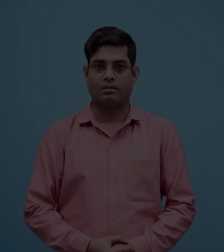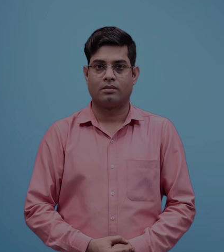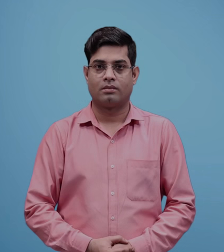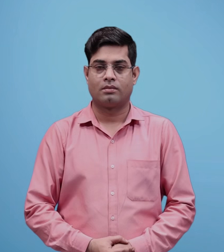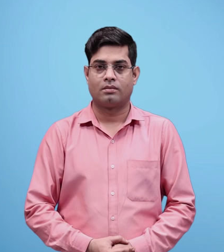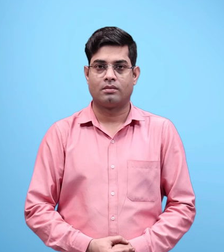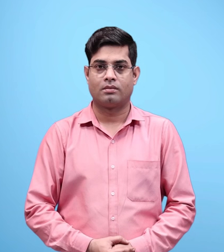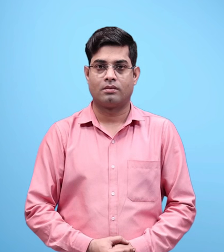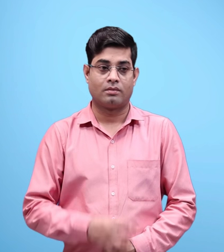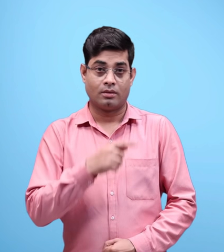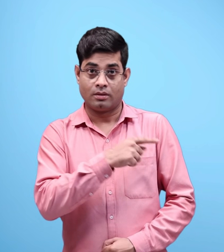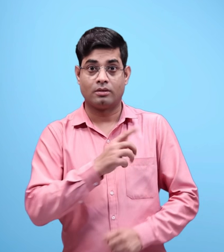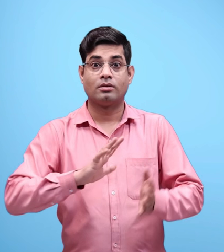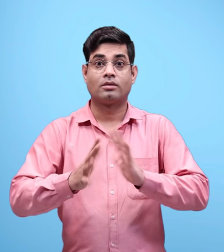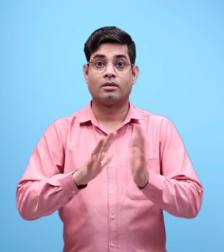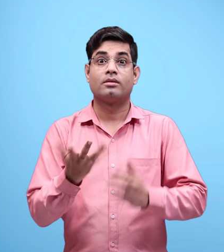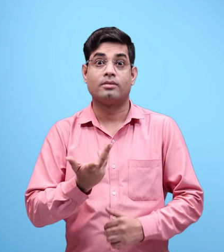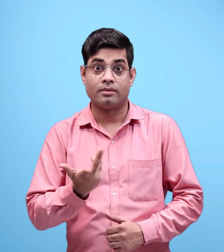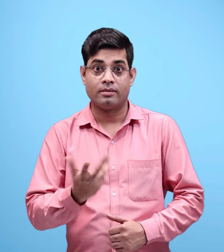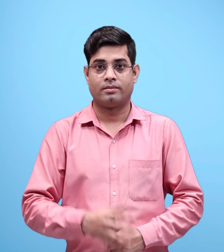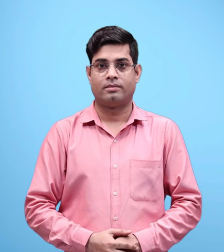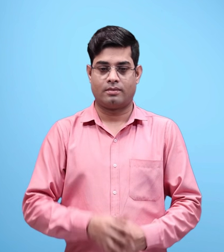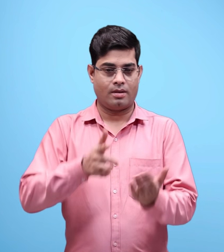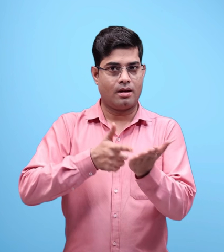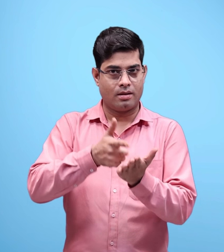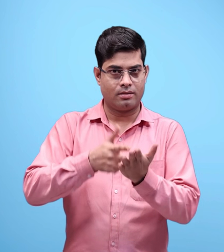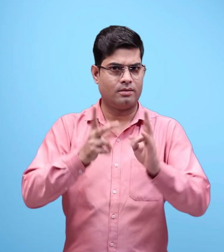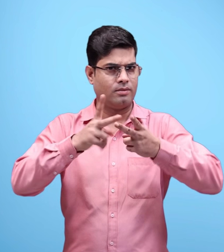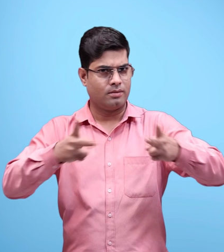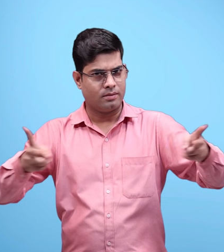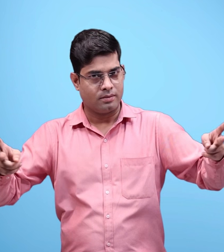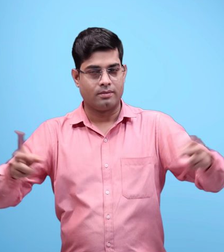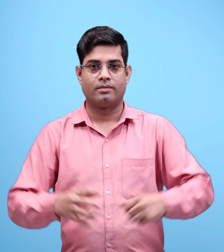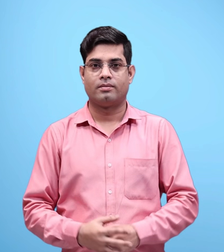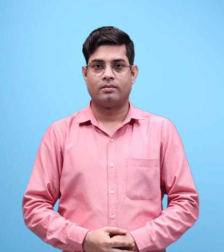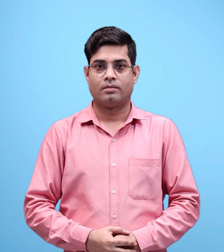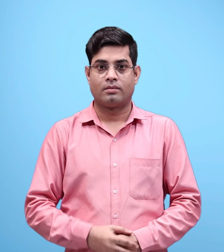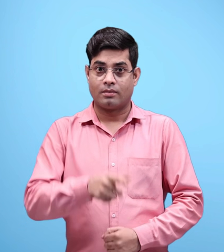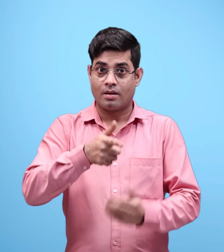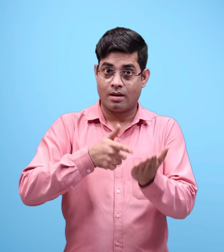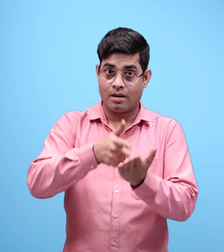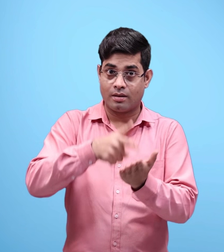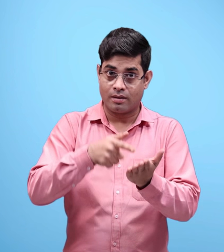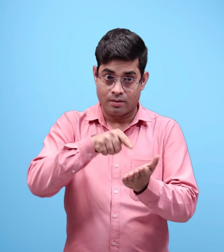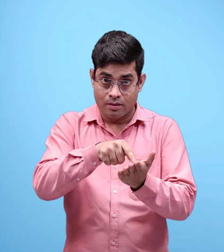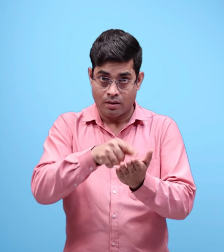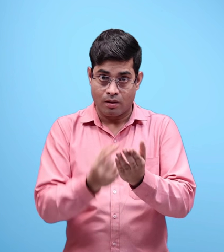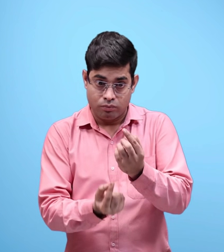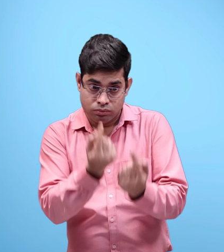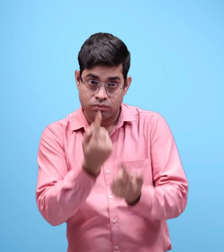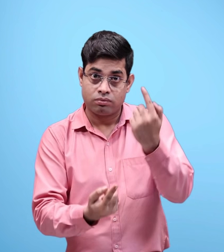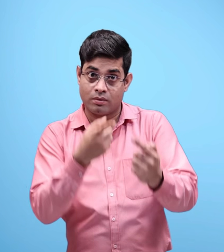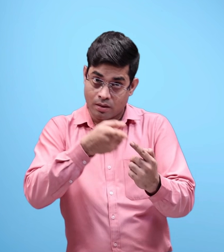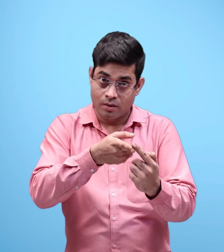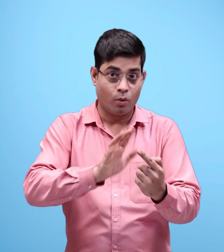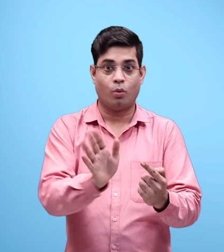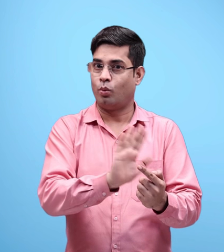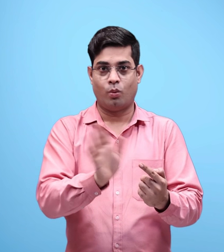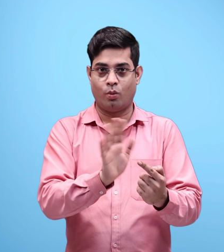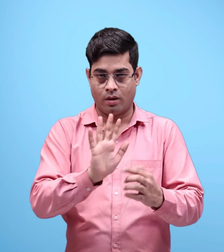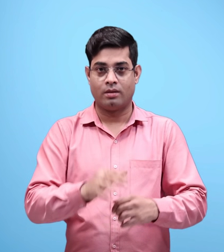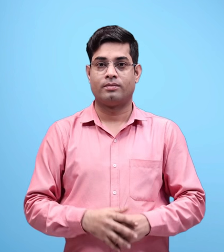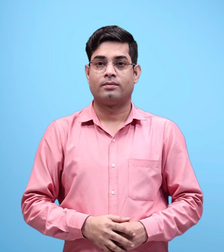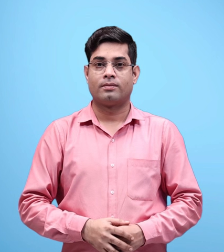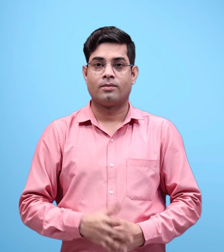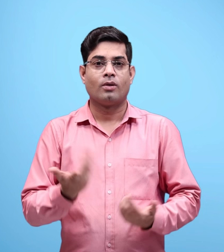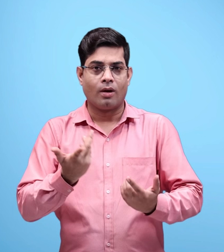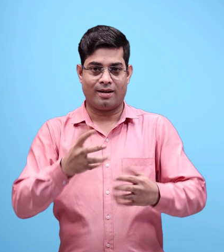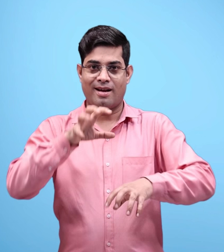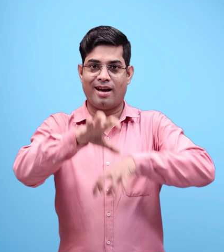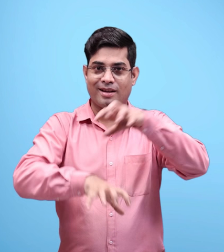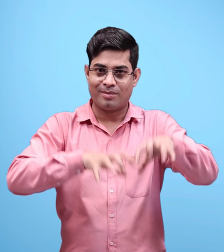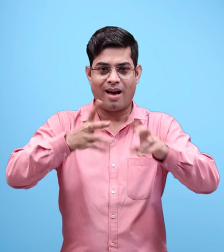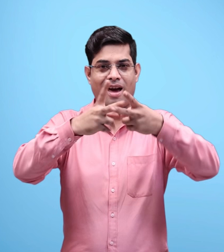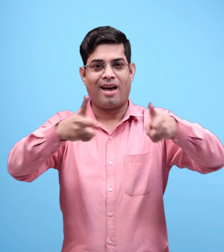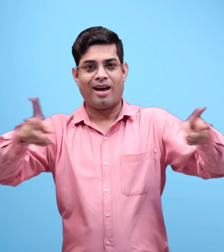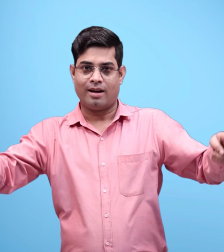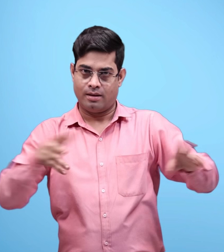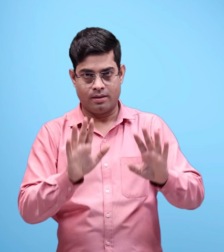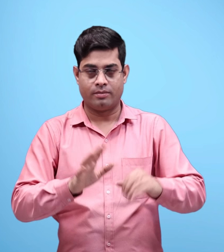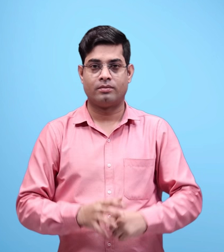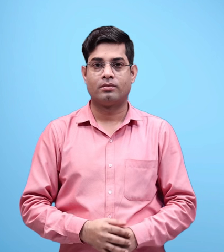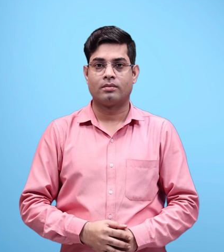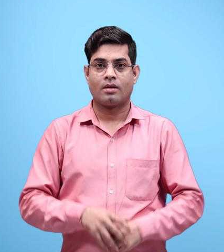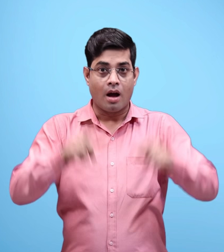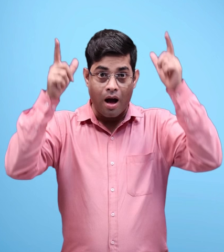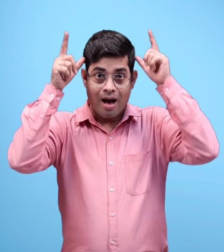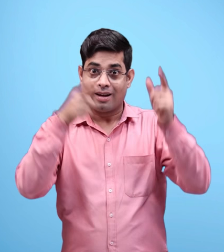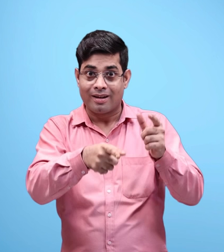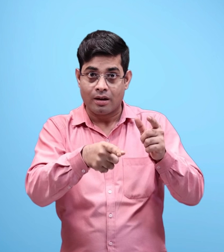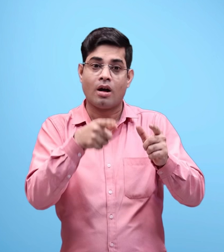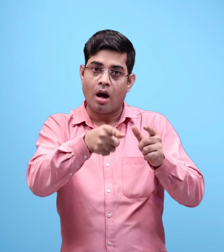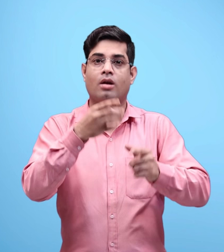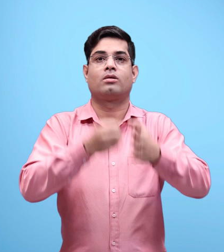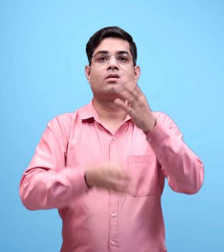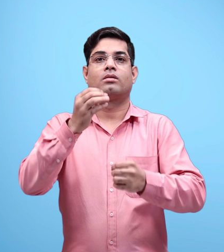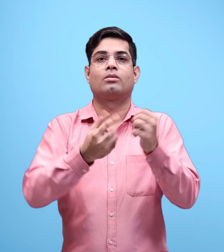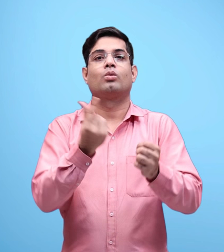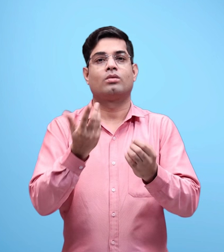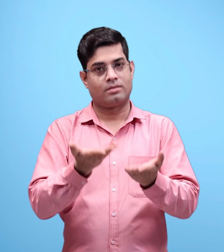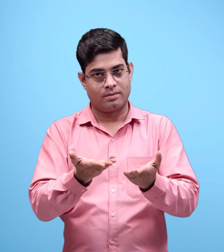Agriculture This is the sign for agriculture. It includes not just farming of crops, but also rearing livestock, such as cows for milk.